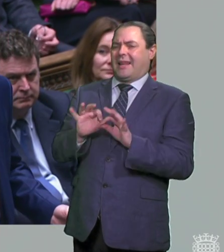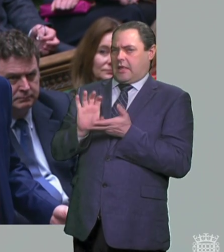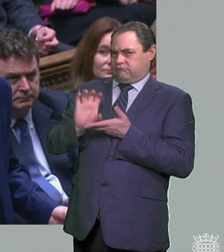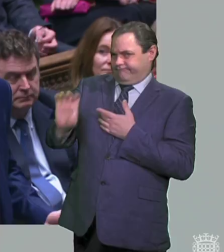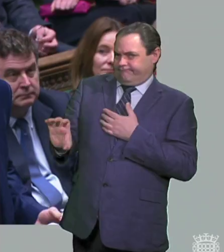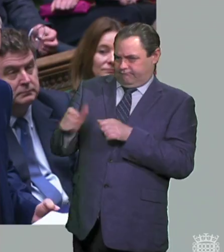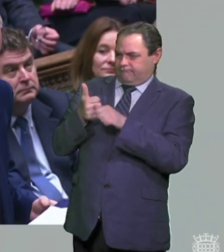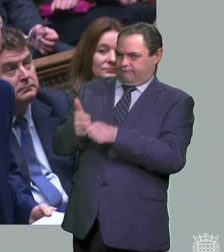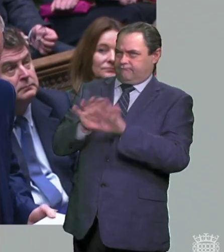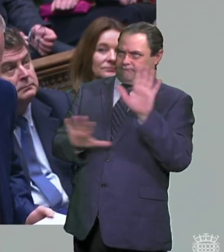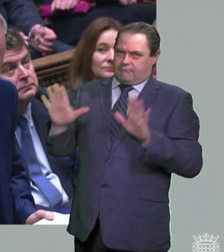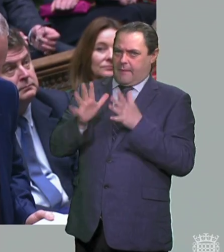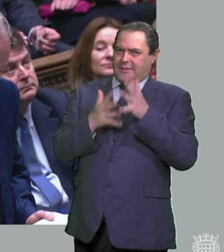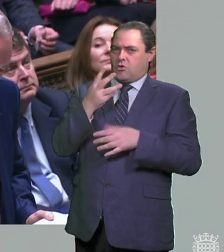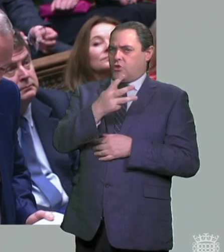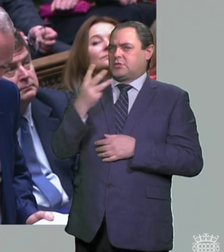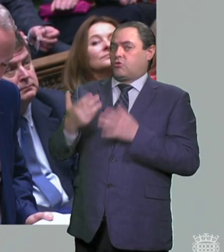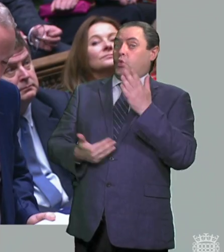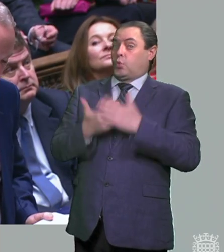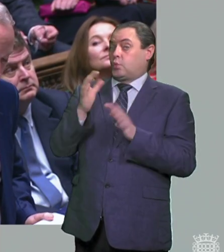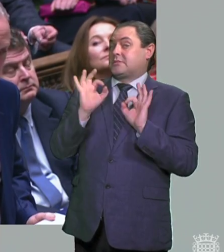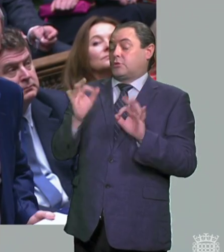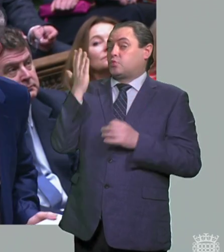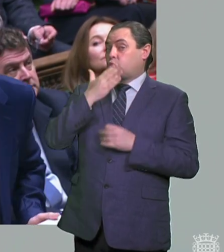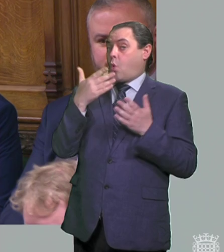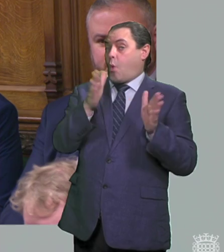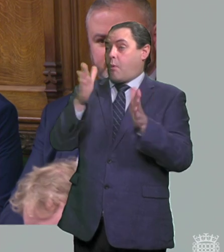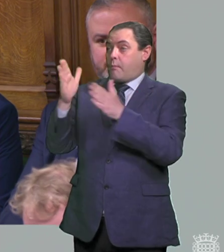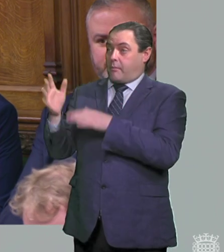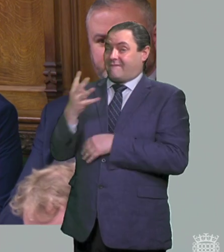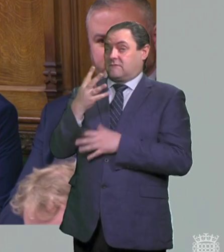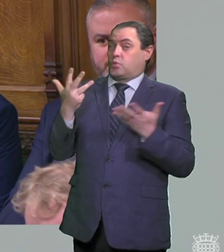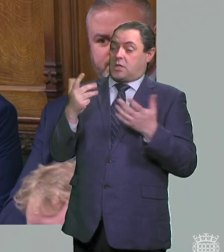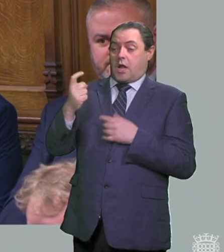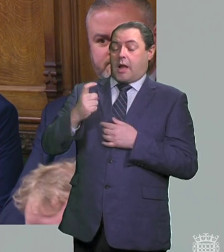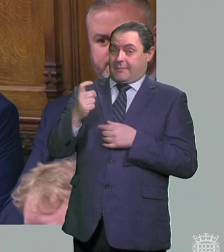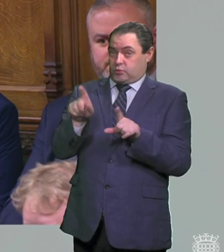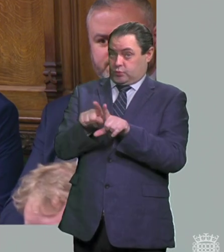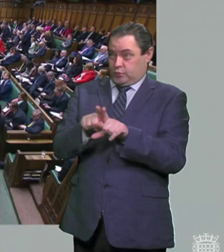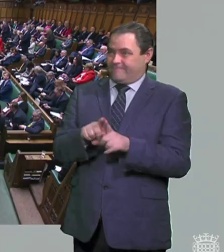That includes opening 33 new special schools, with a further 49 in the pipeline.